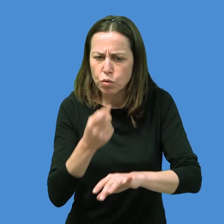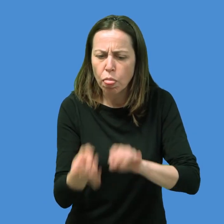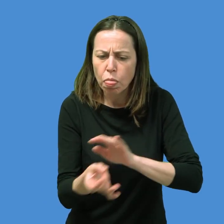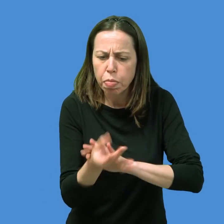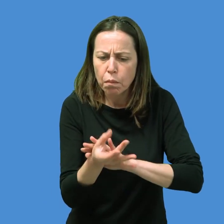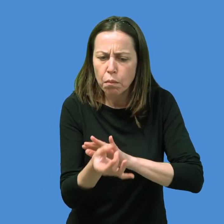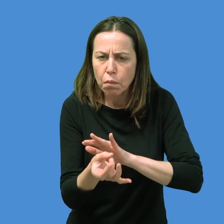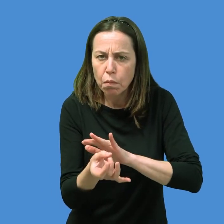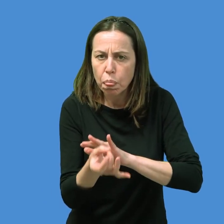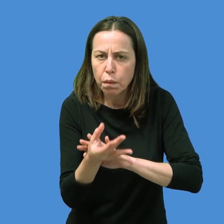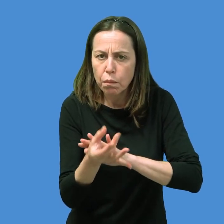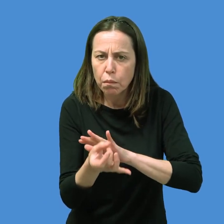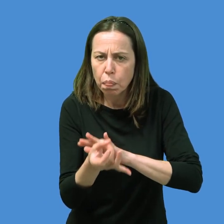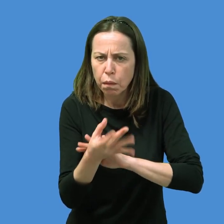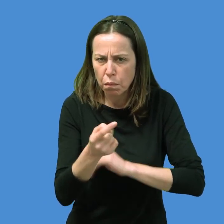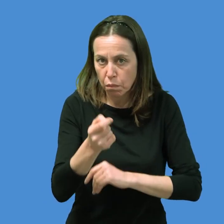crear